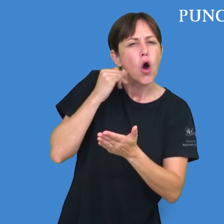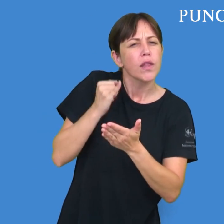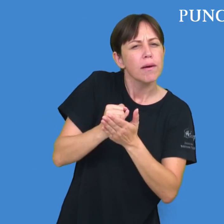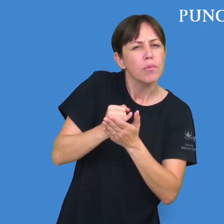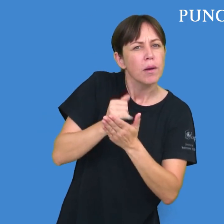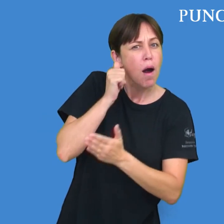probar